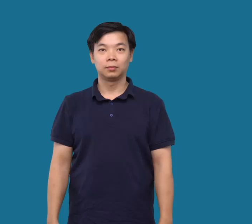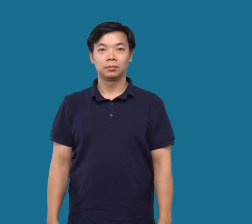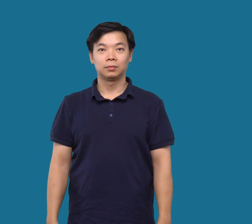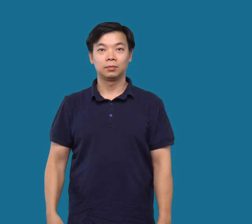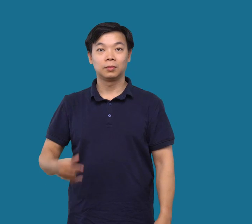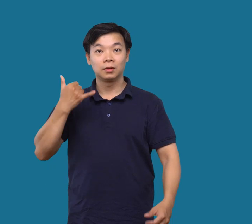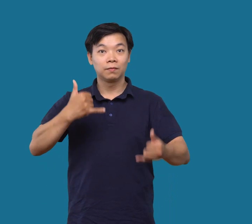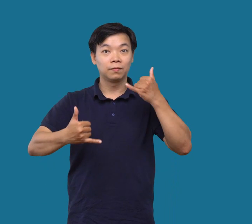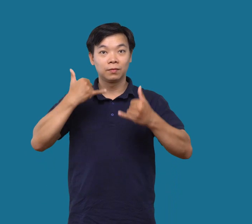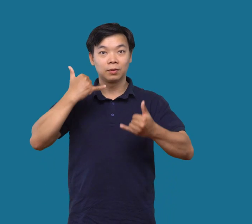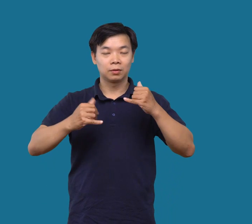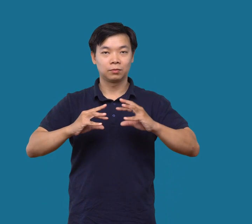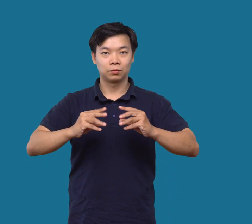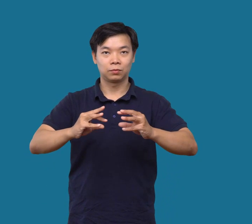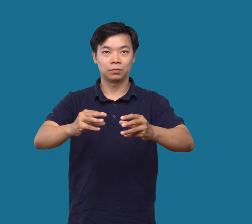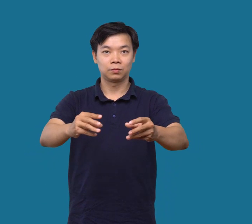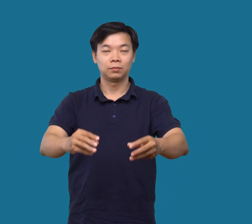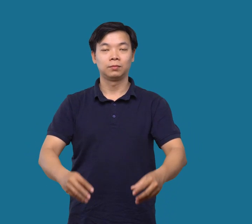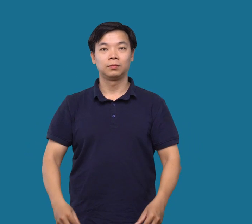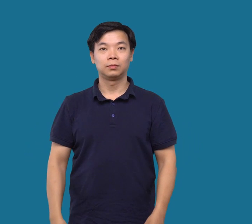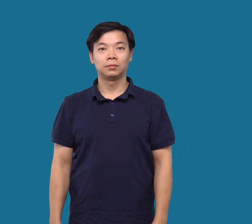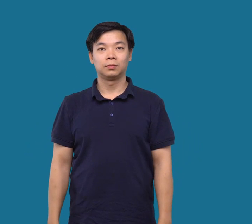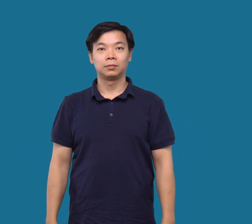phở cuốn